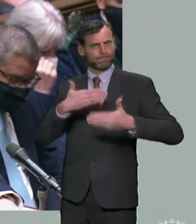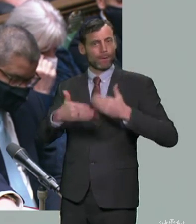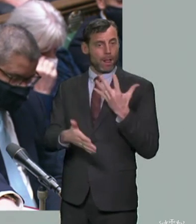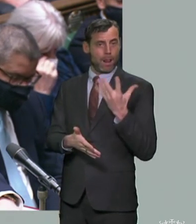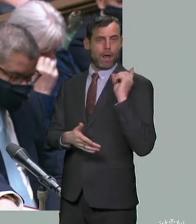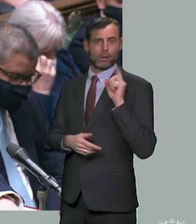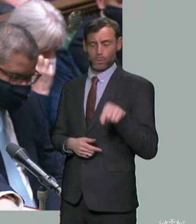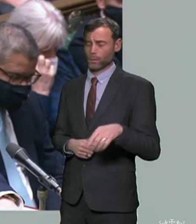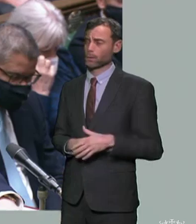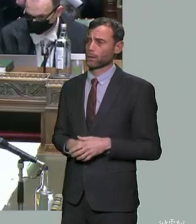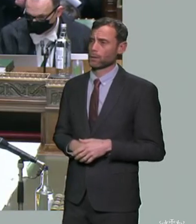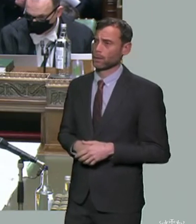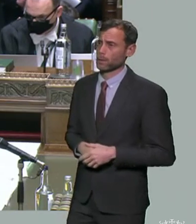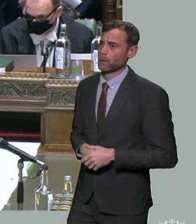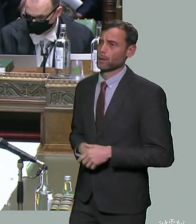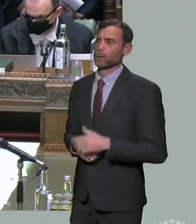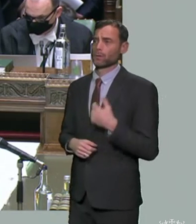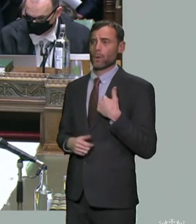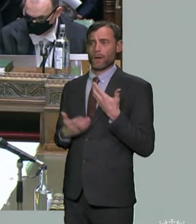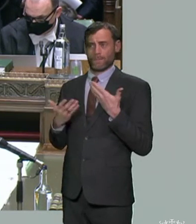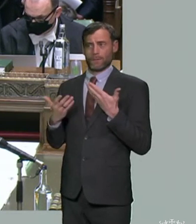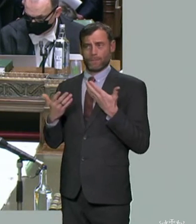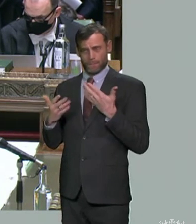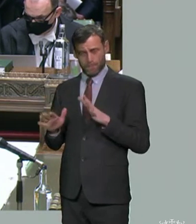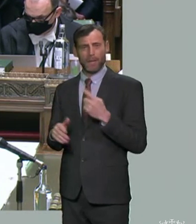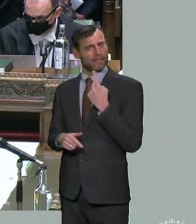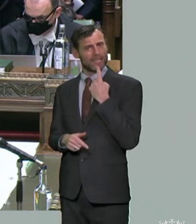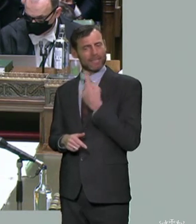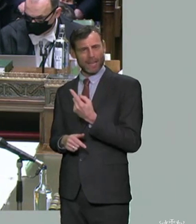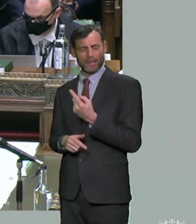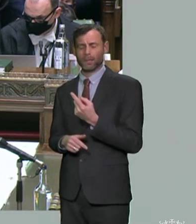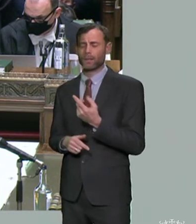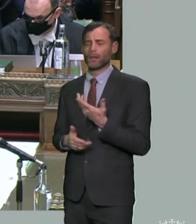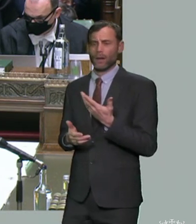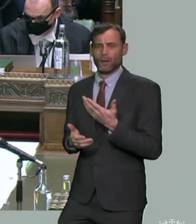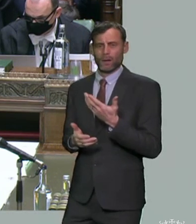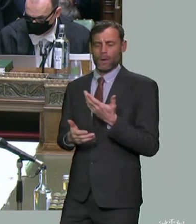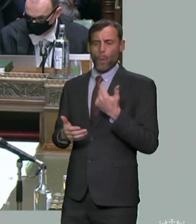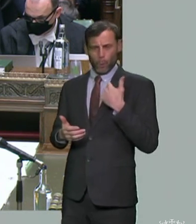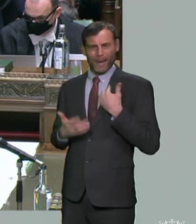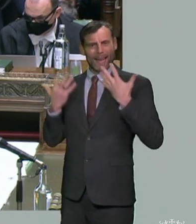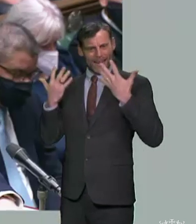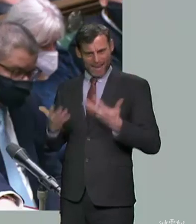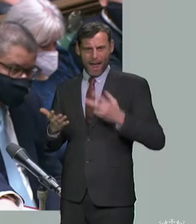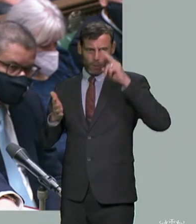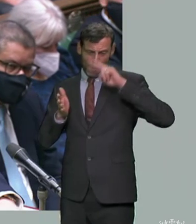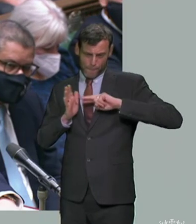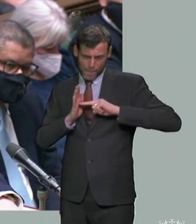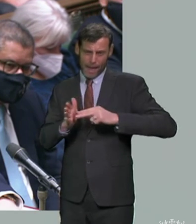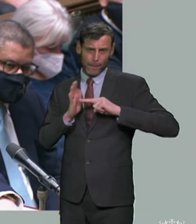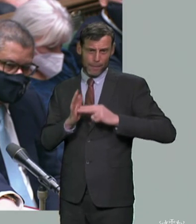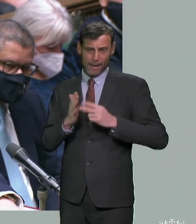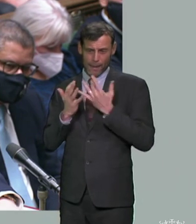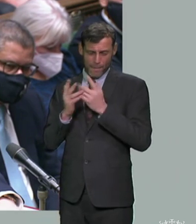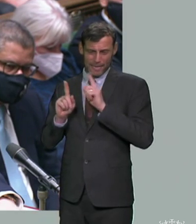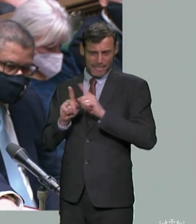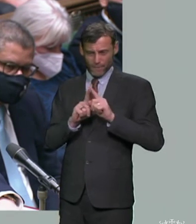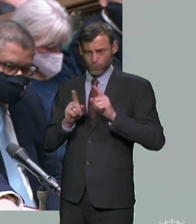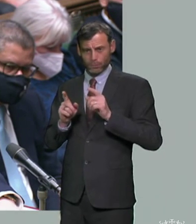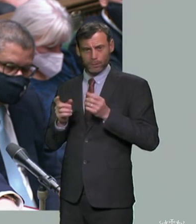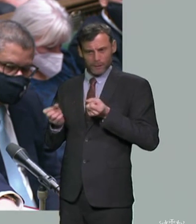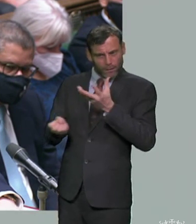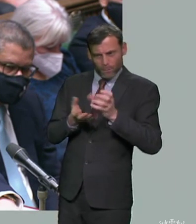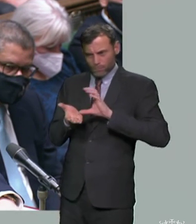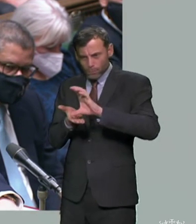In my answer to the right hon. and learned Member for Holborn and St Pancras , I mentioned many of the steps we are taking to protect people on low incomes, and we will continue to do more.